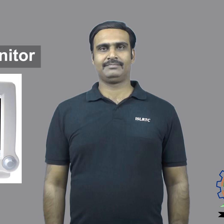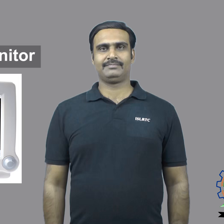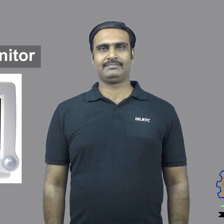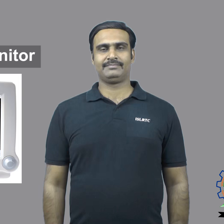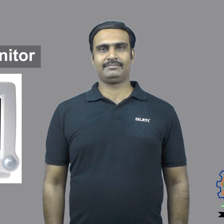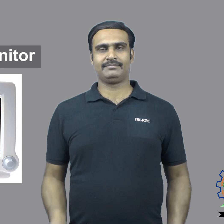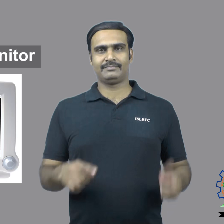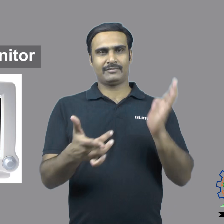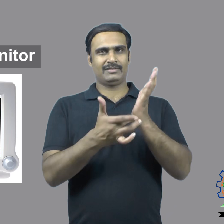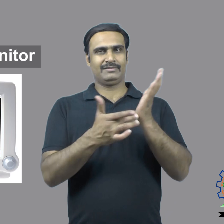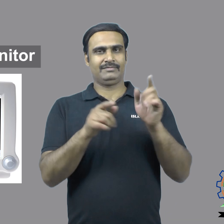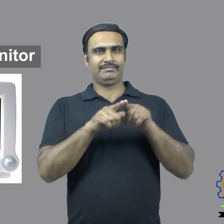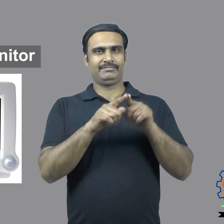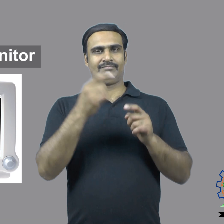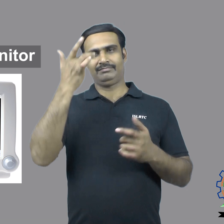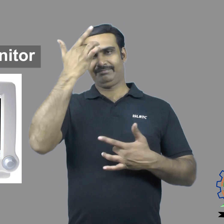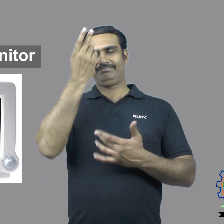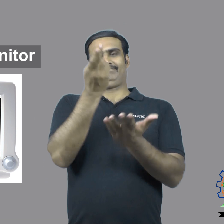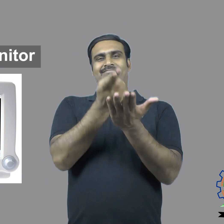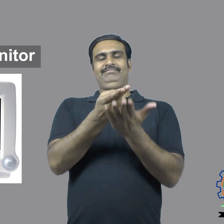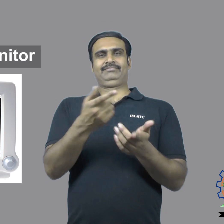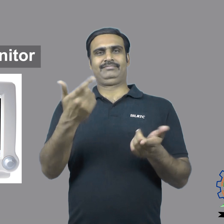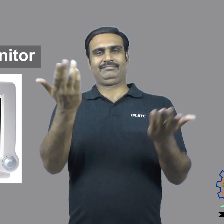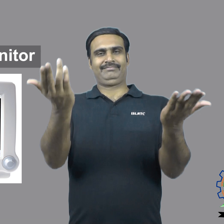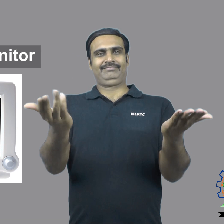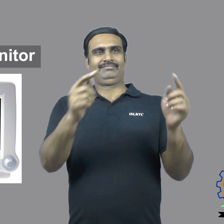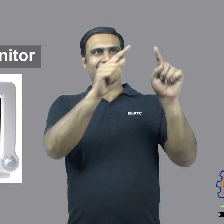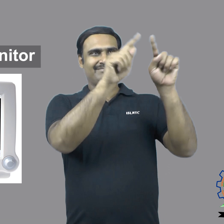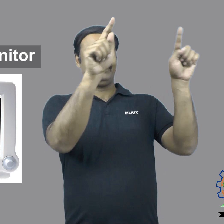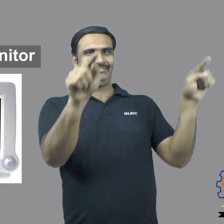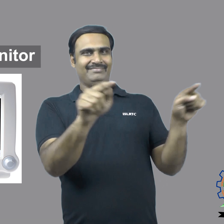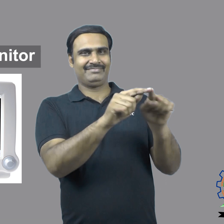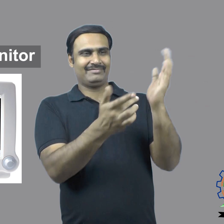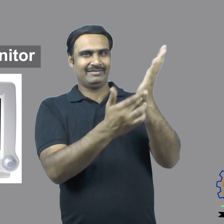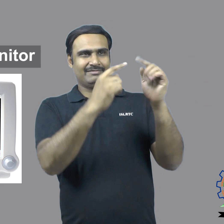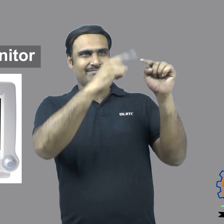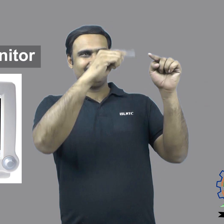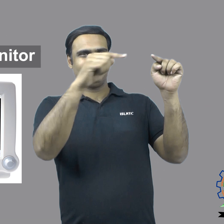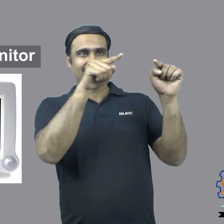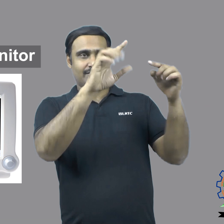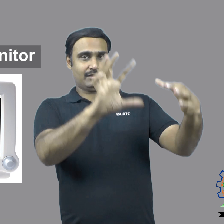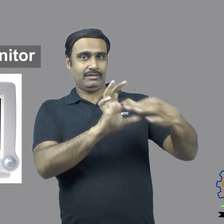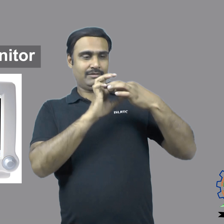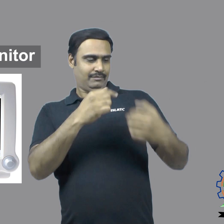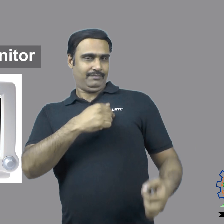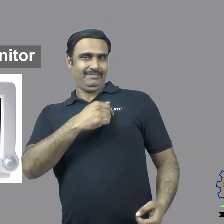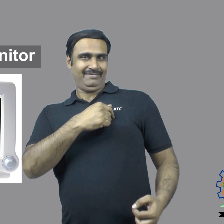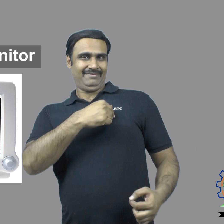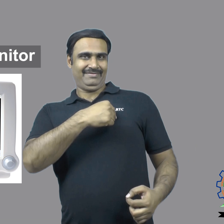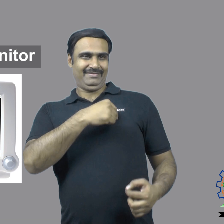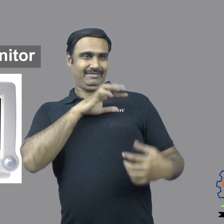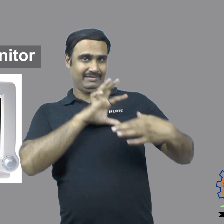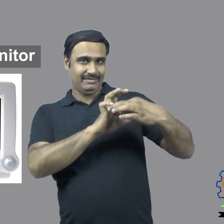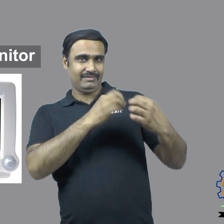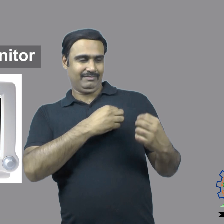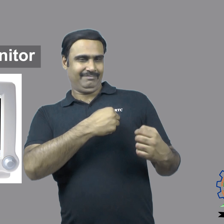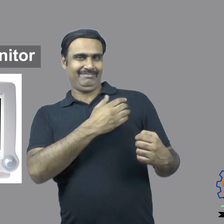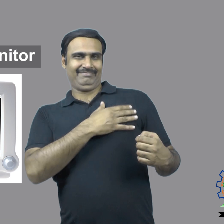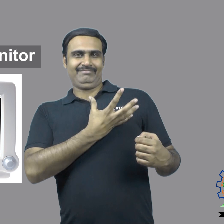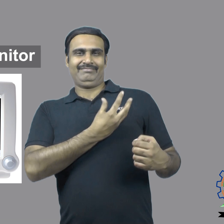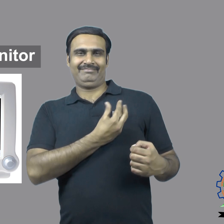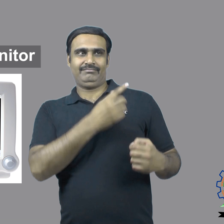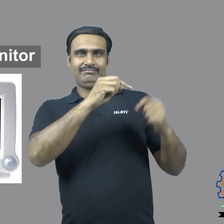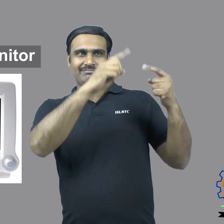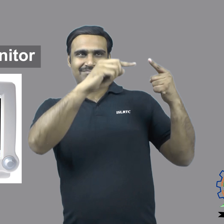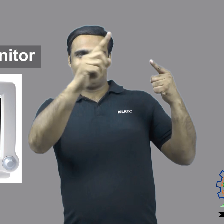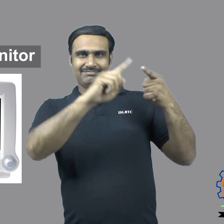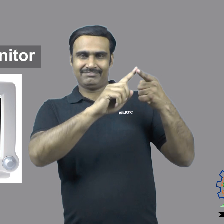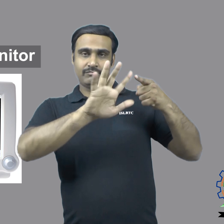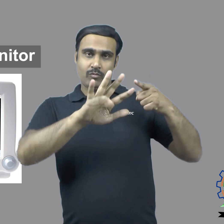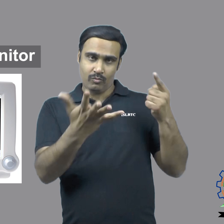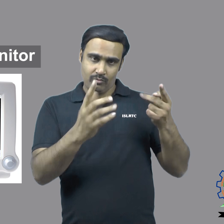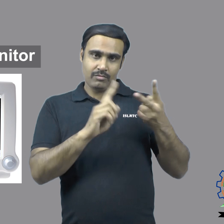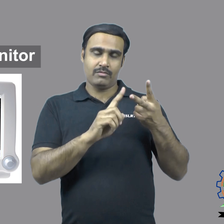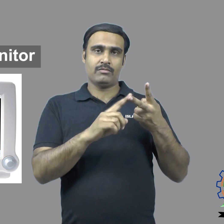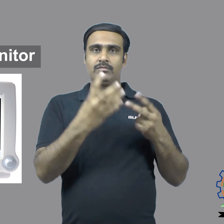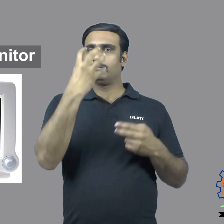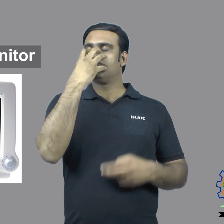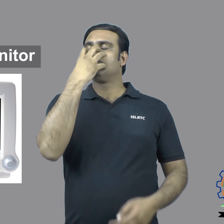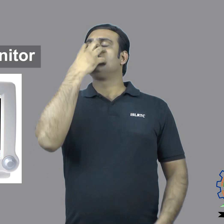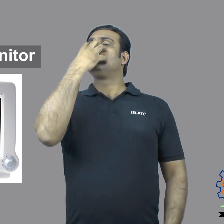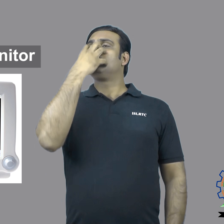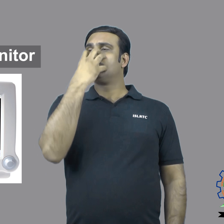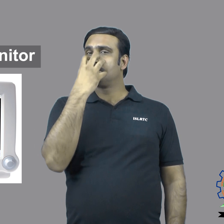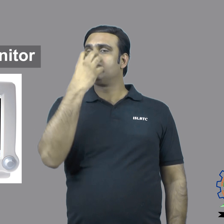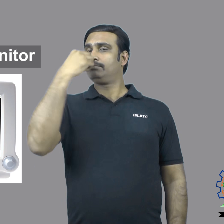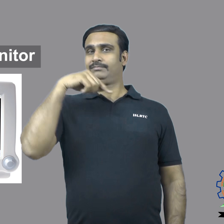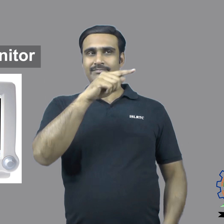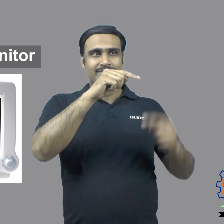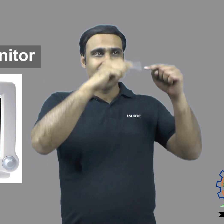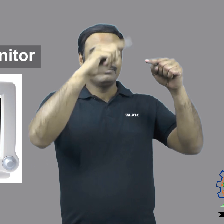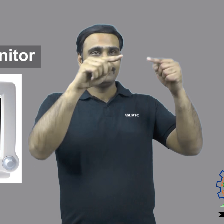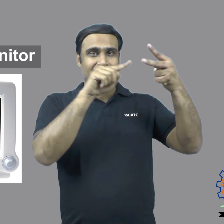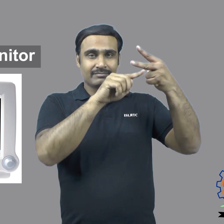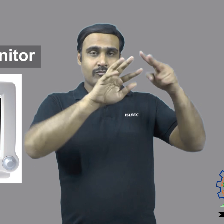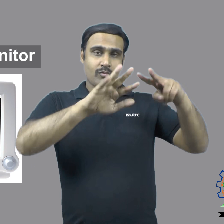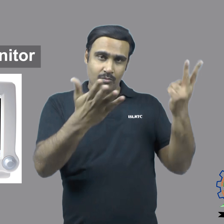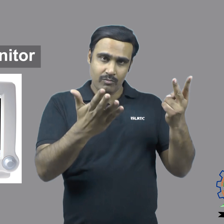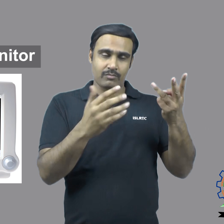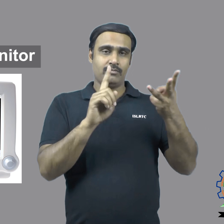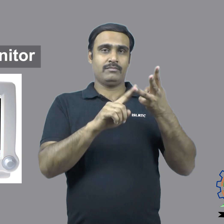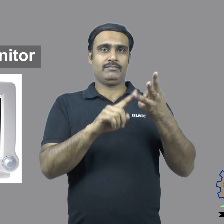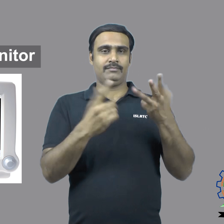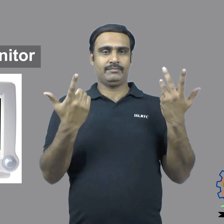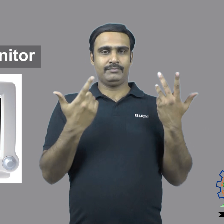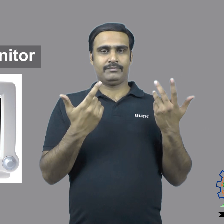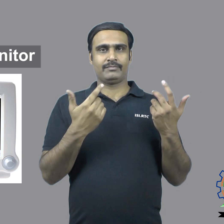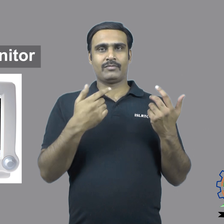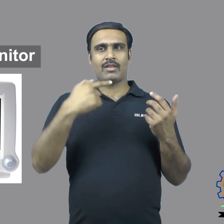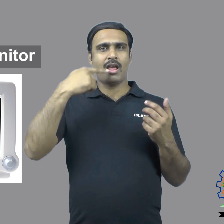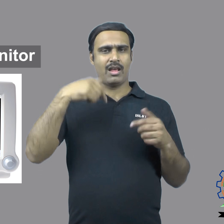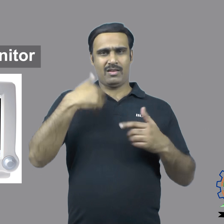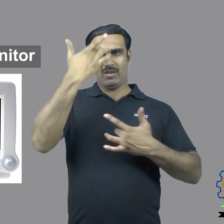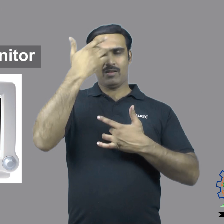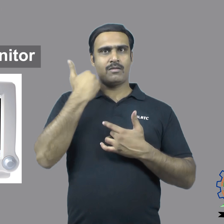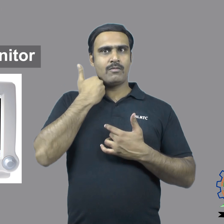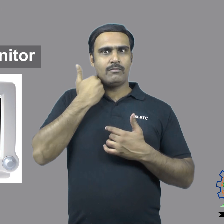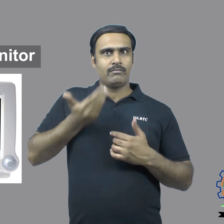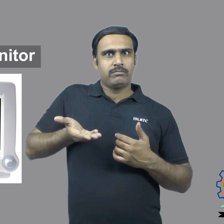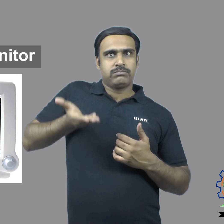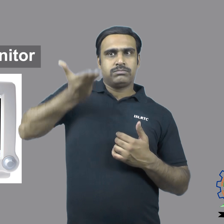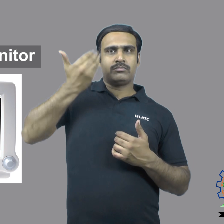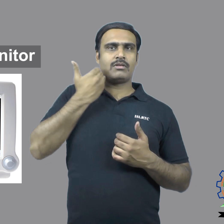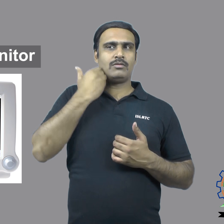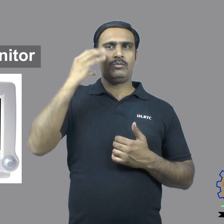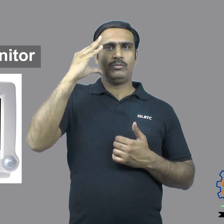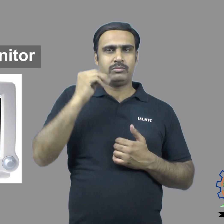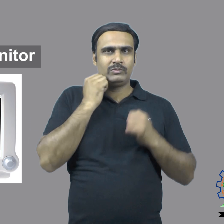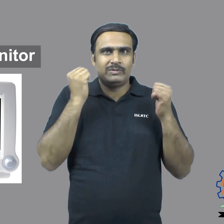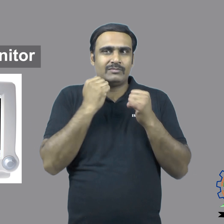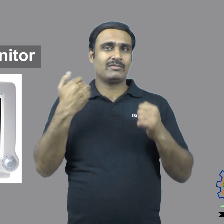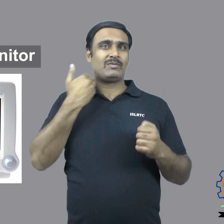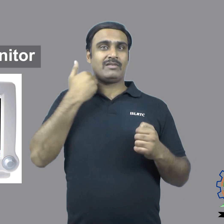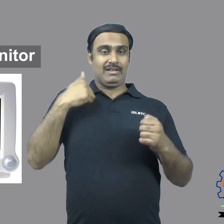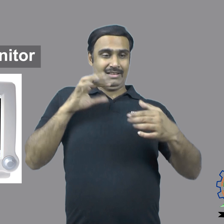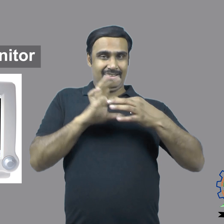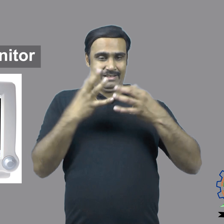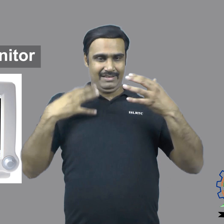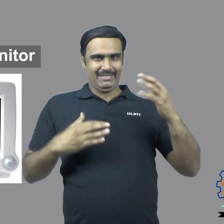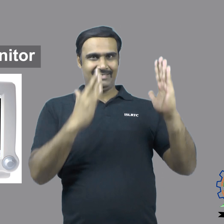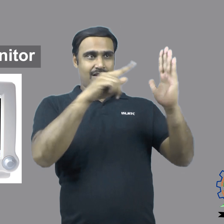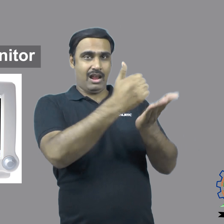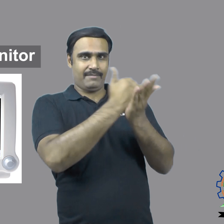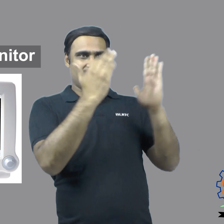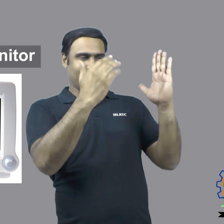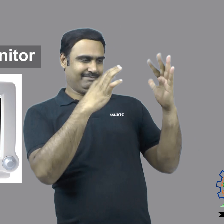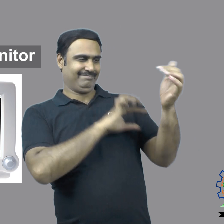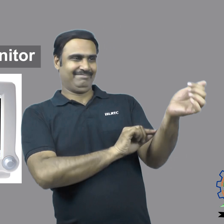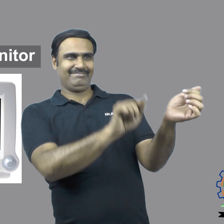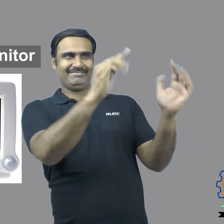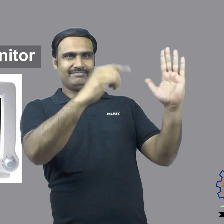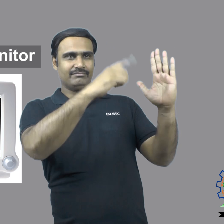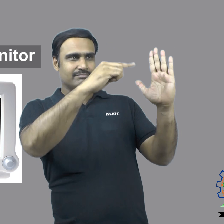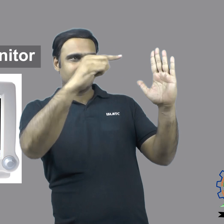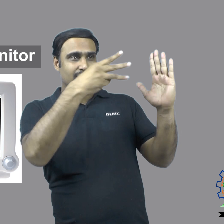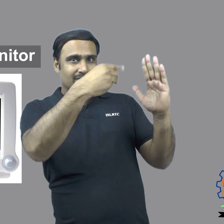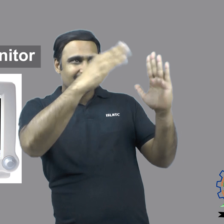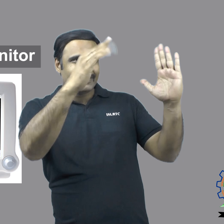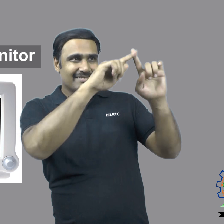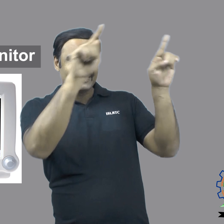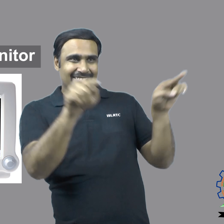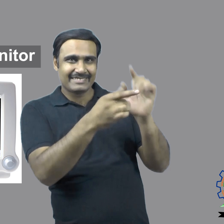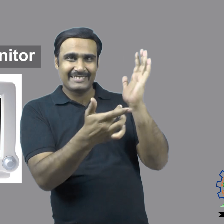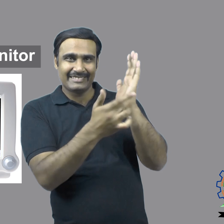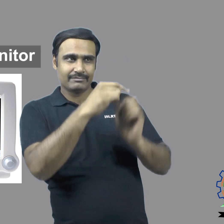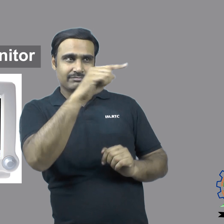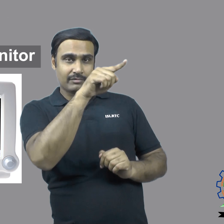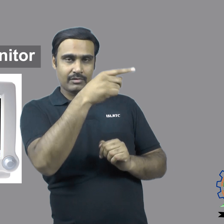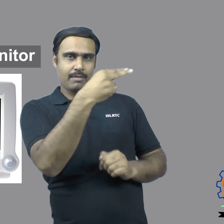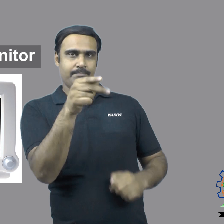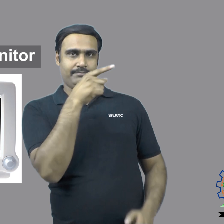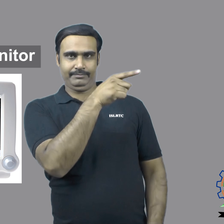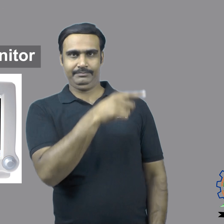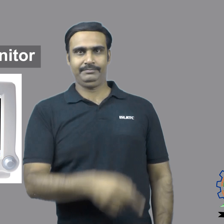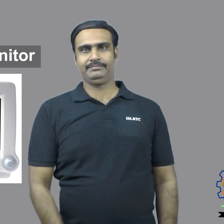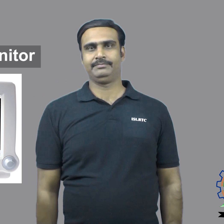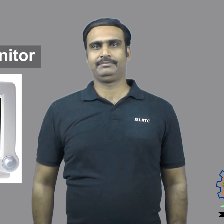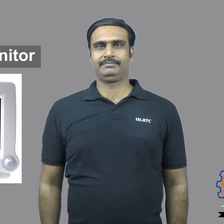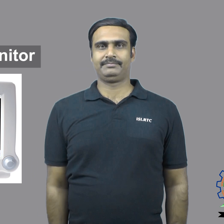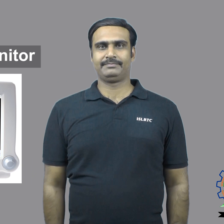Vital Signs Monitor